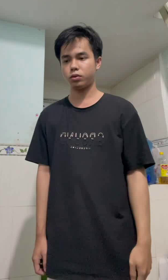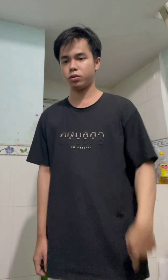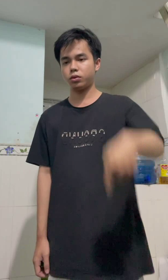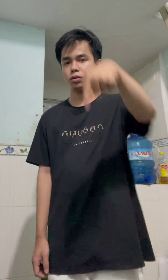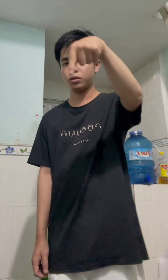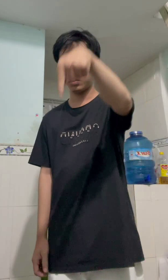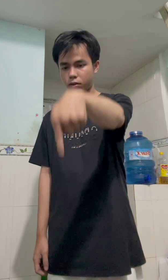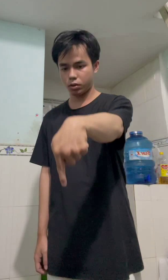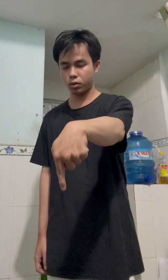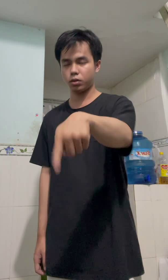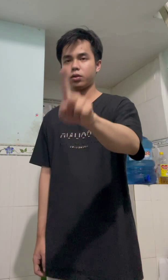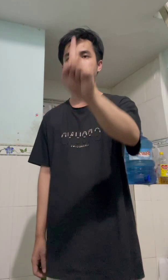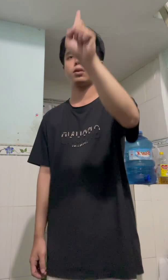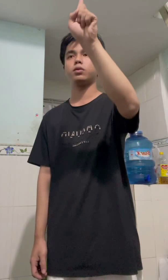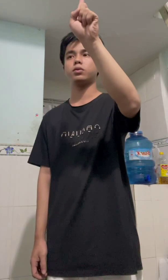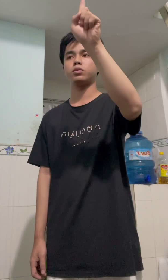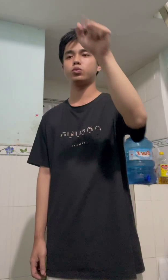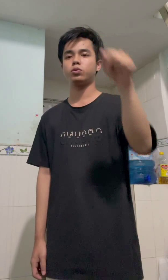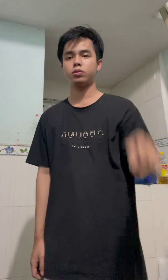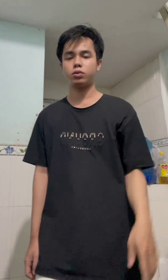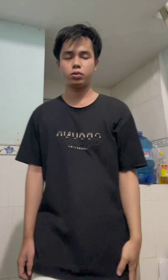di dau